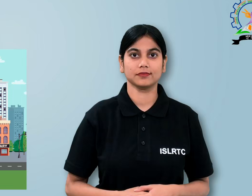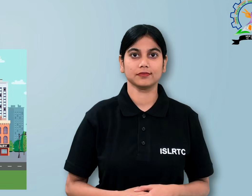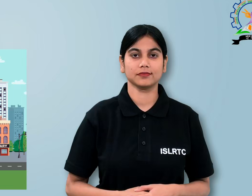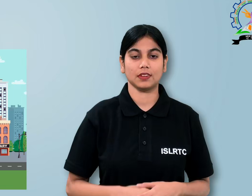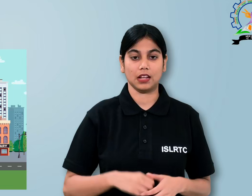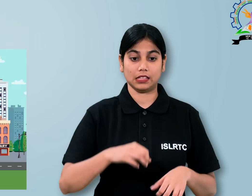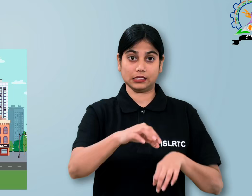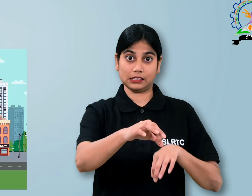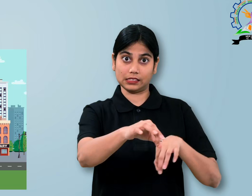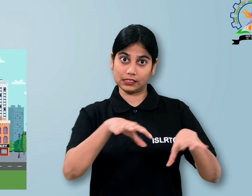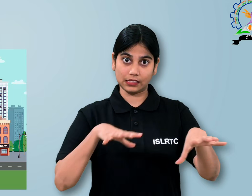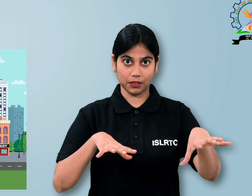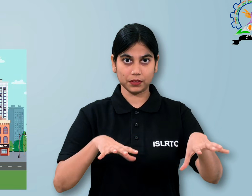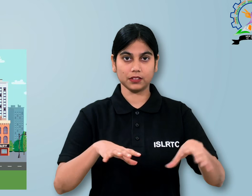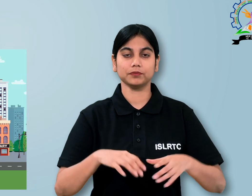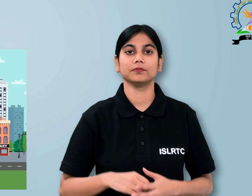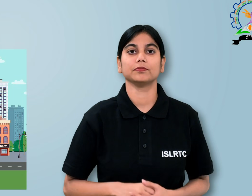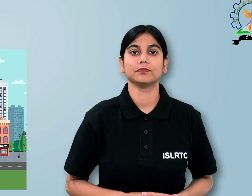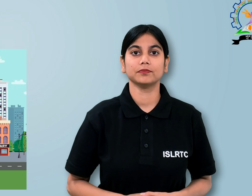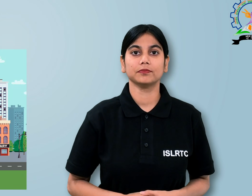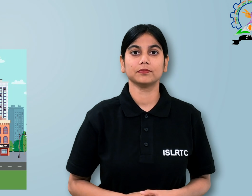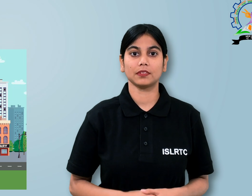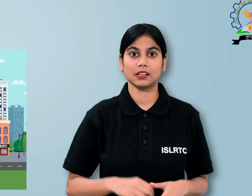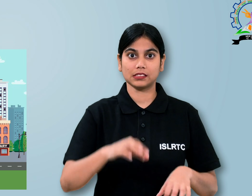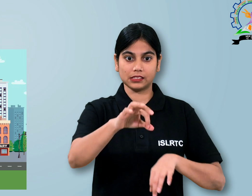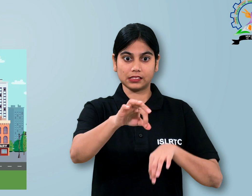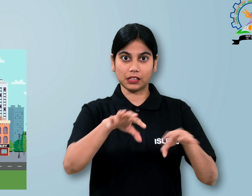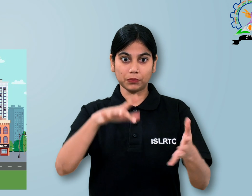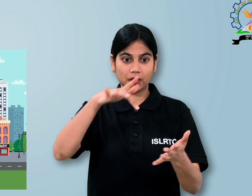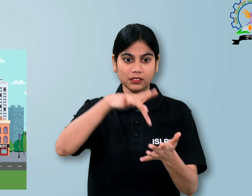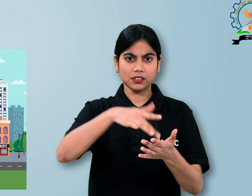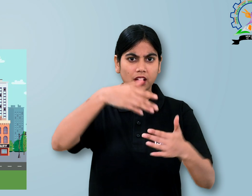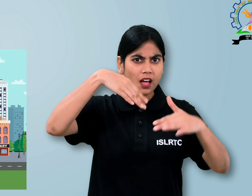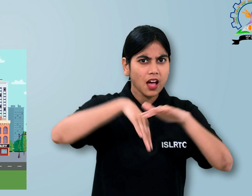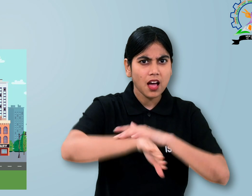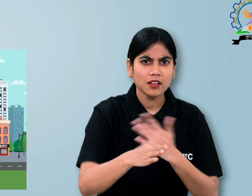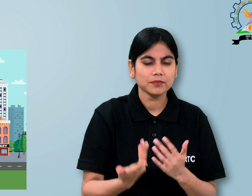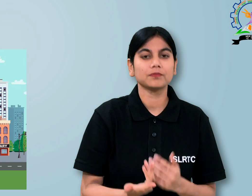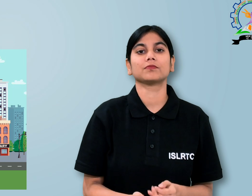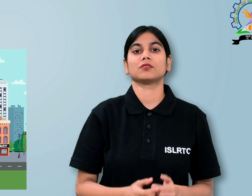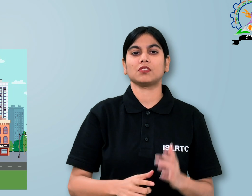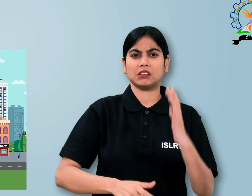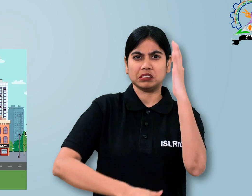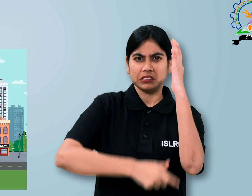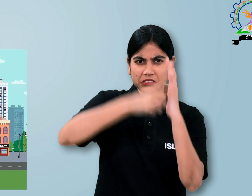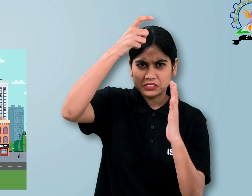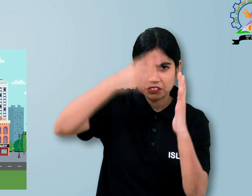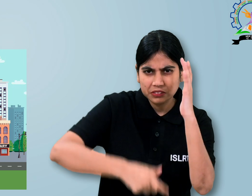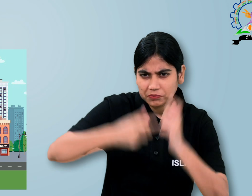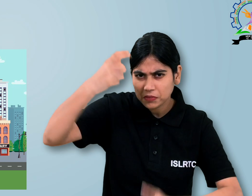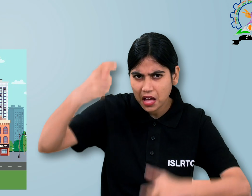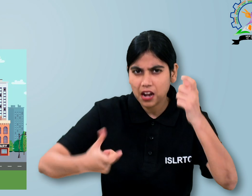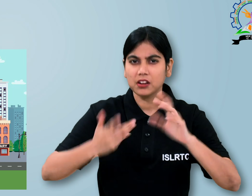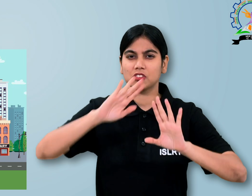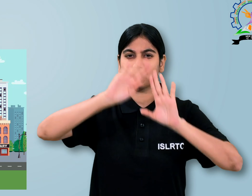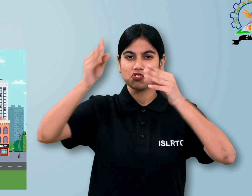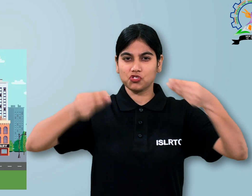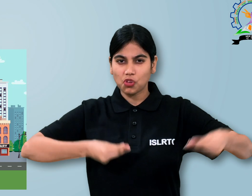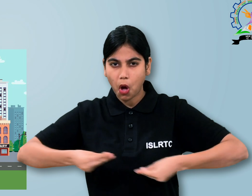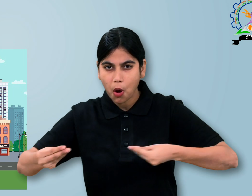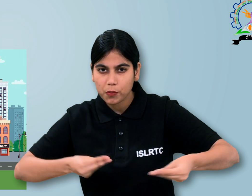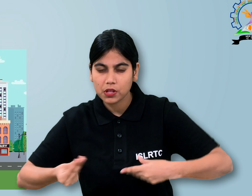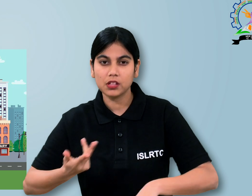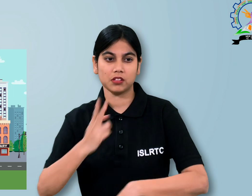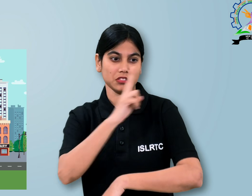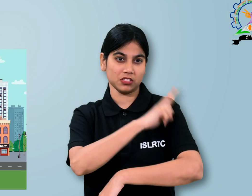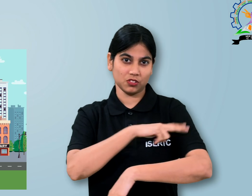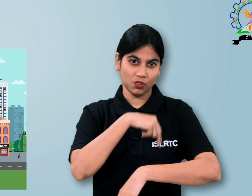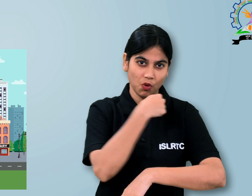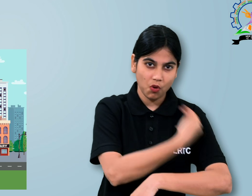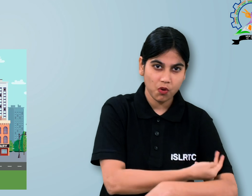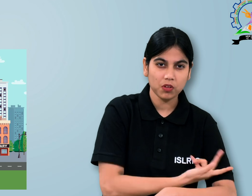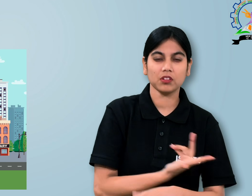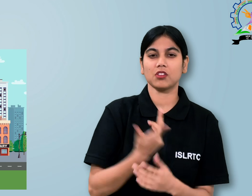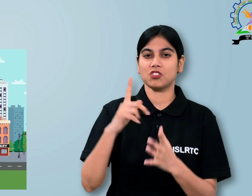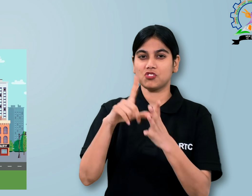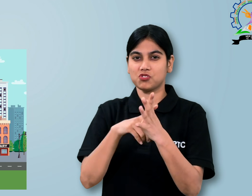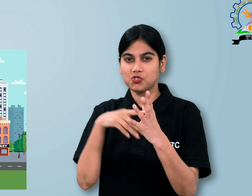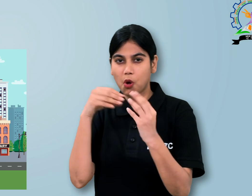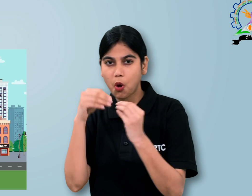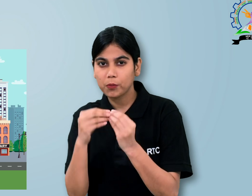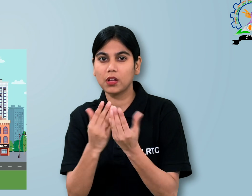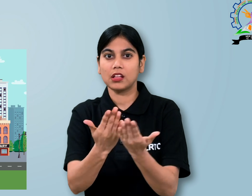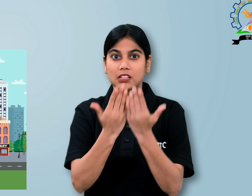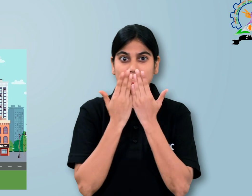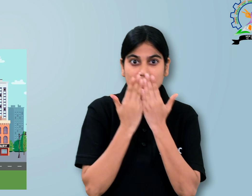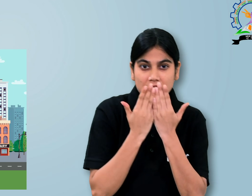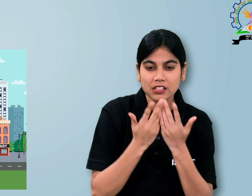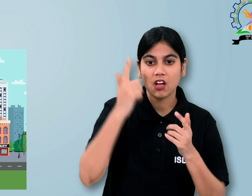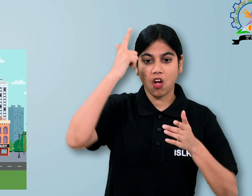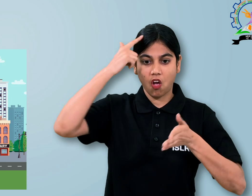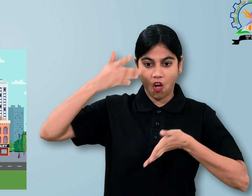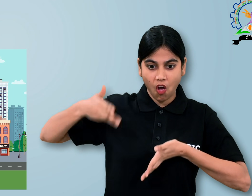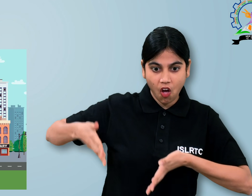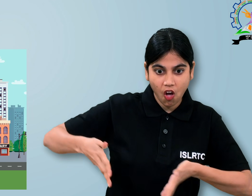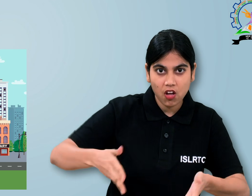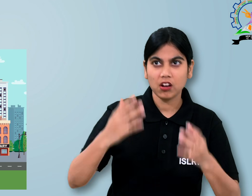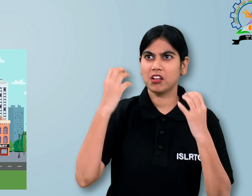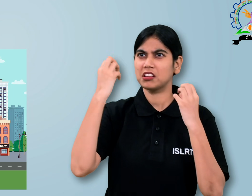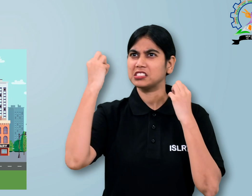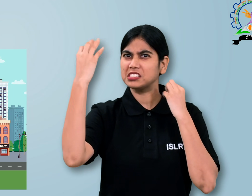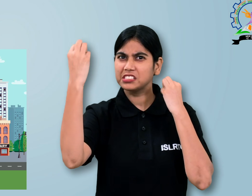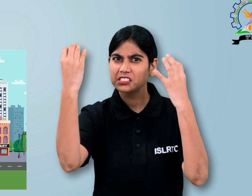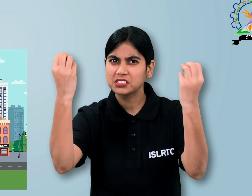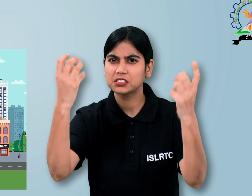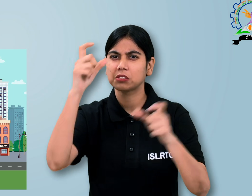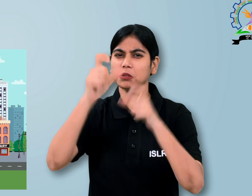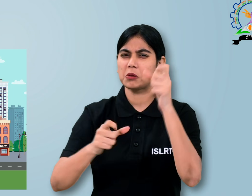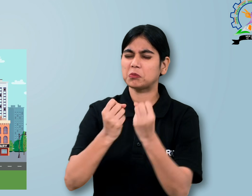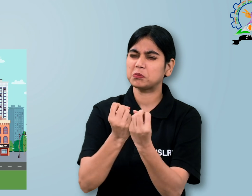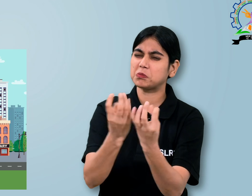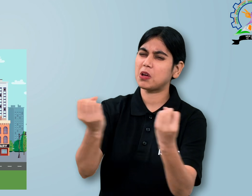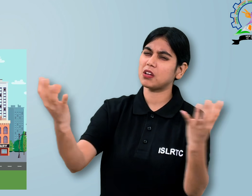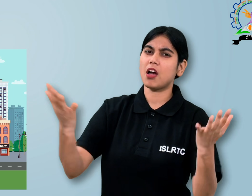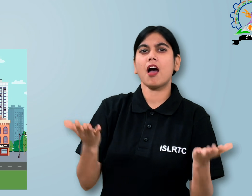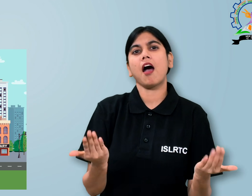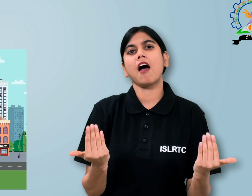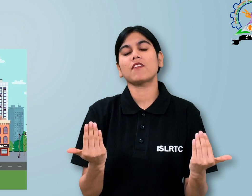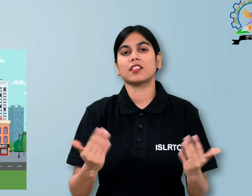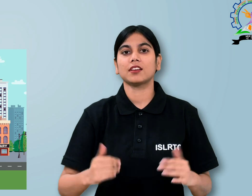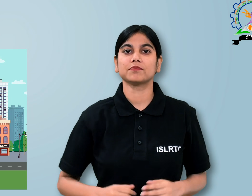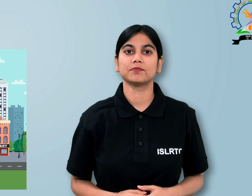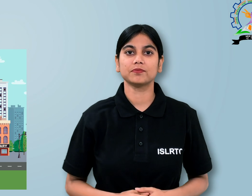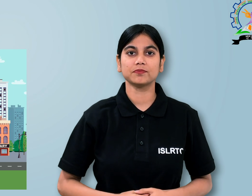Urban Urban areas are very developed, meaning there is a density of human structures, such as houses, commercial buildings, roads, bridges, and railways.